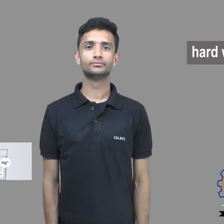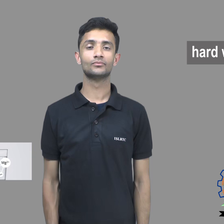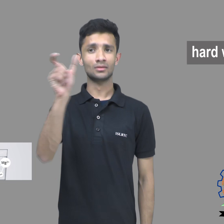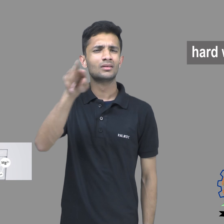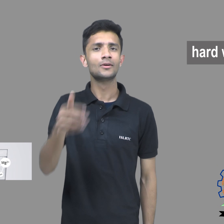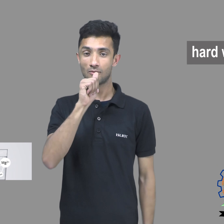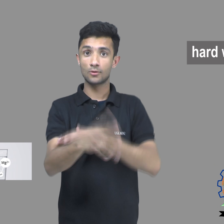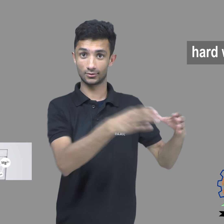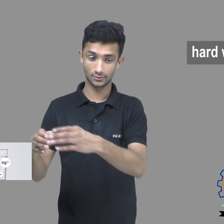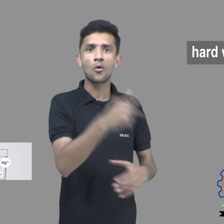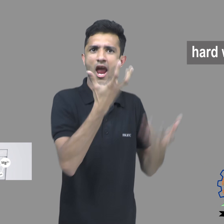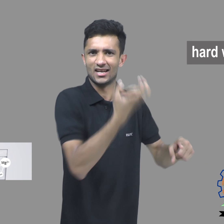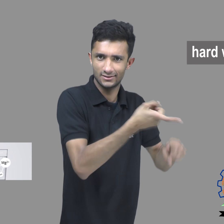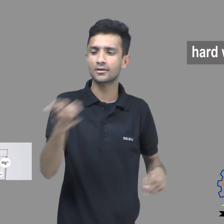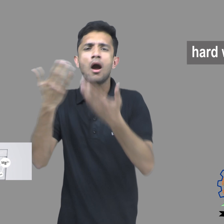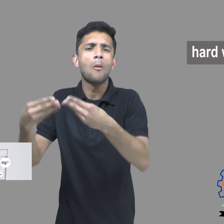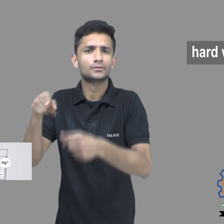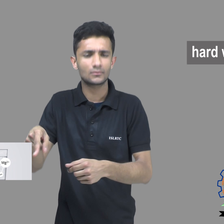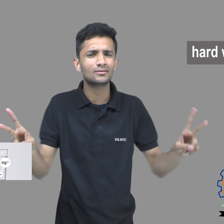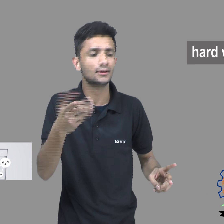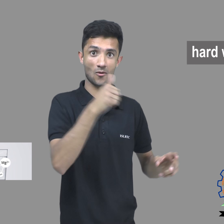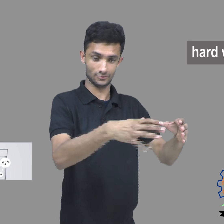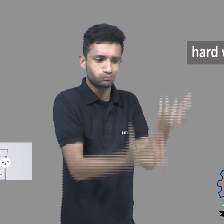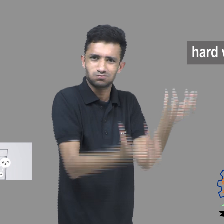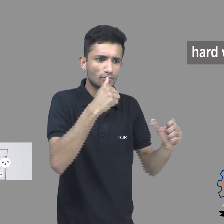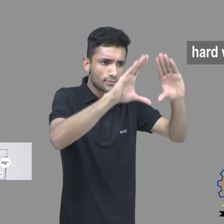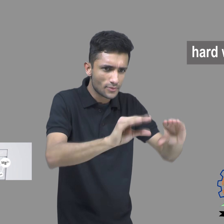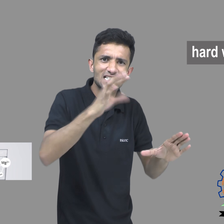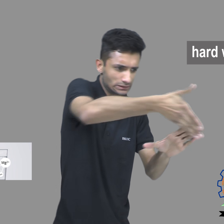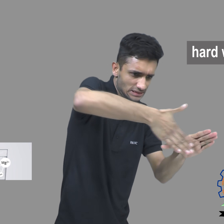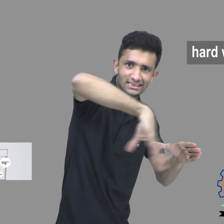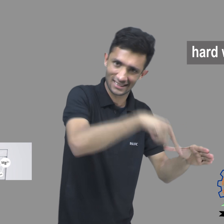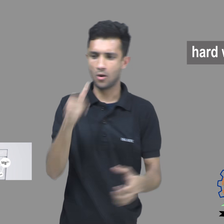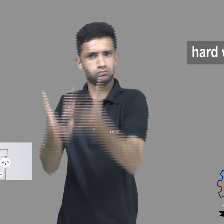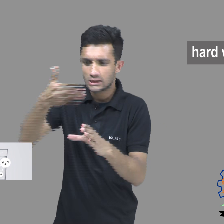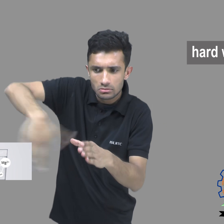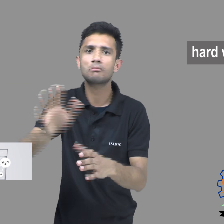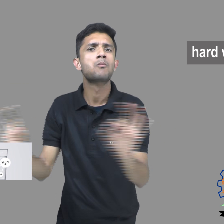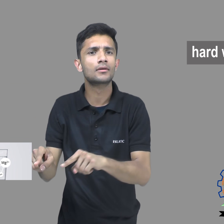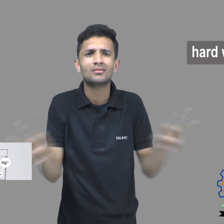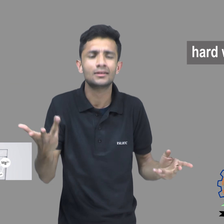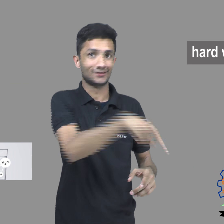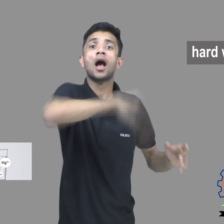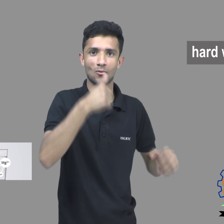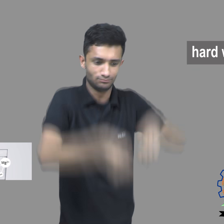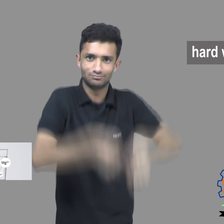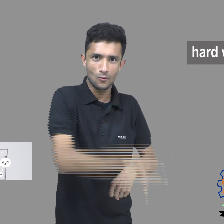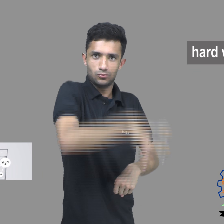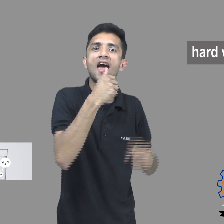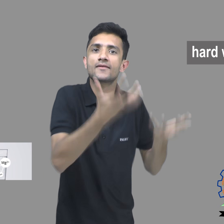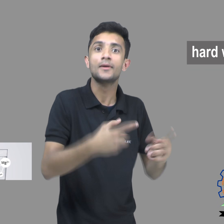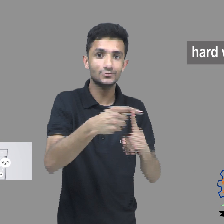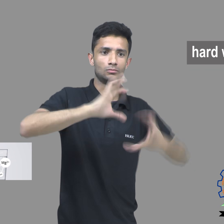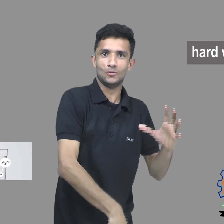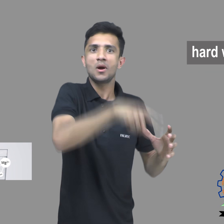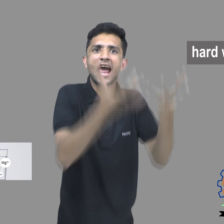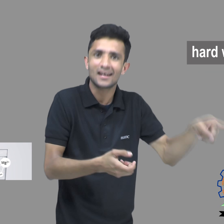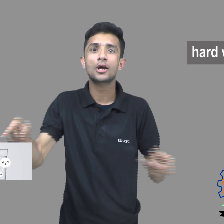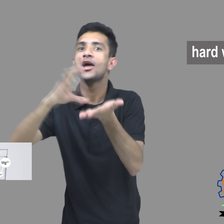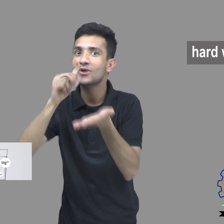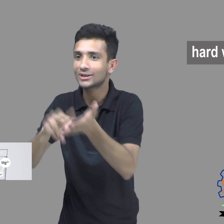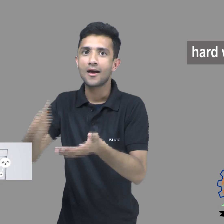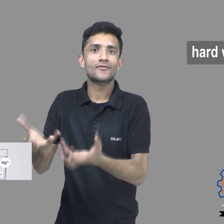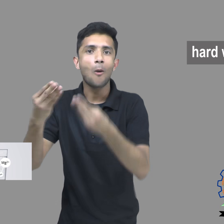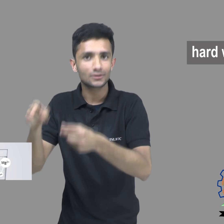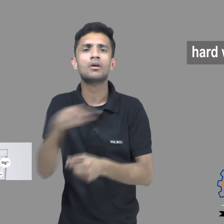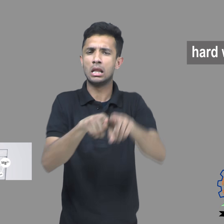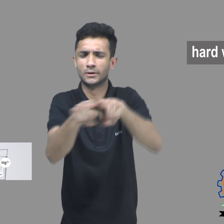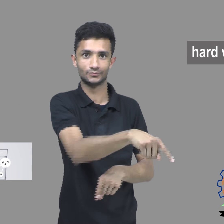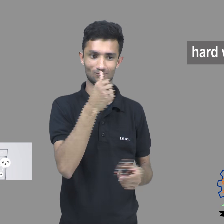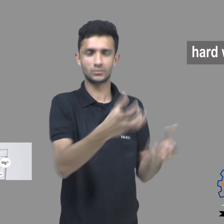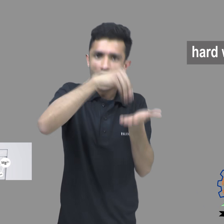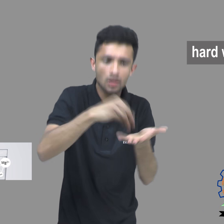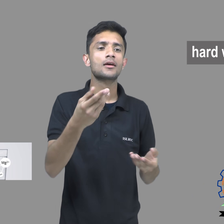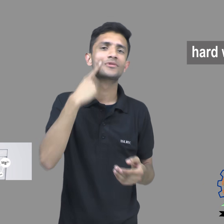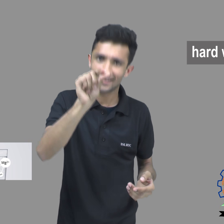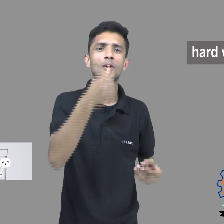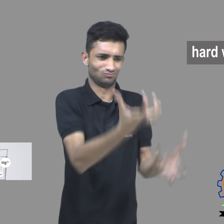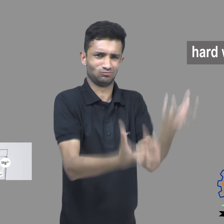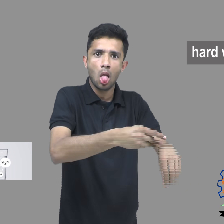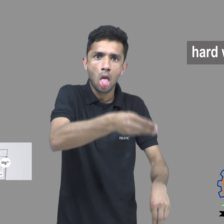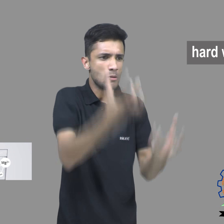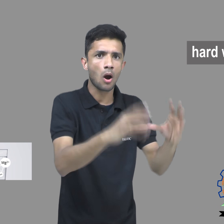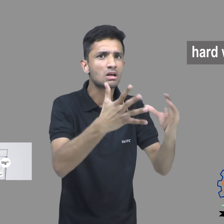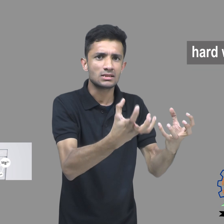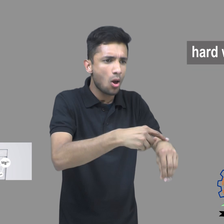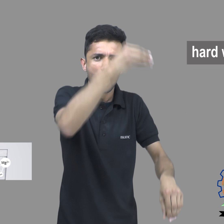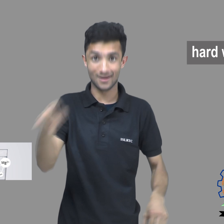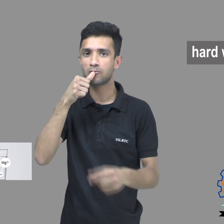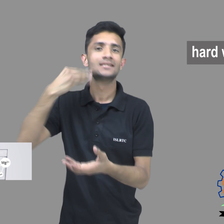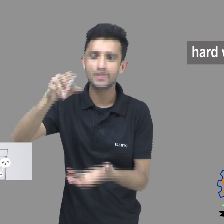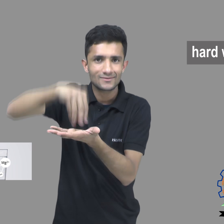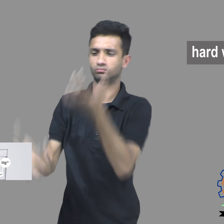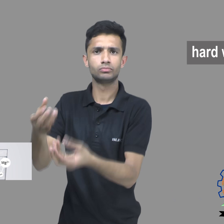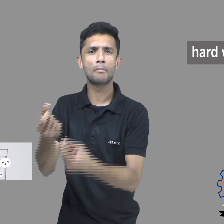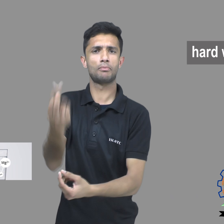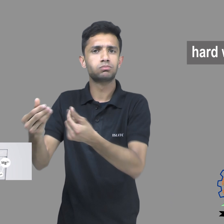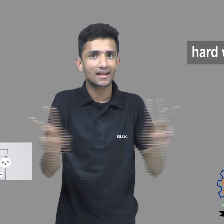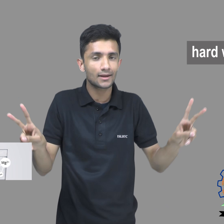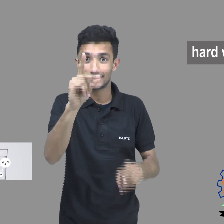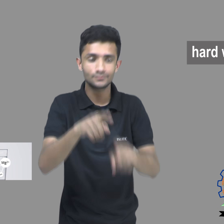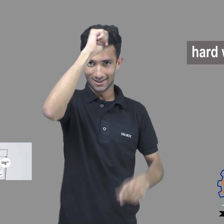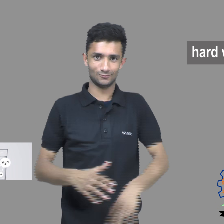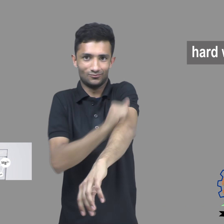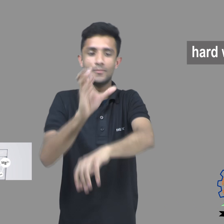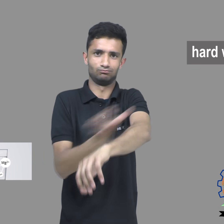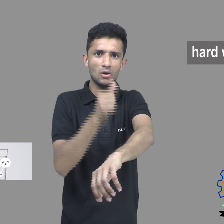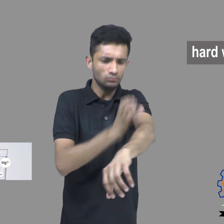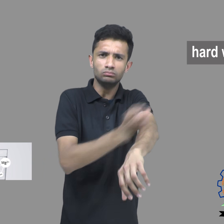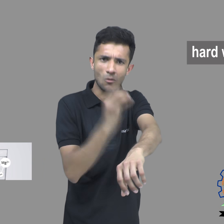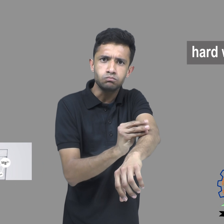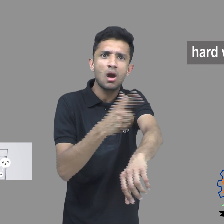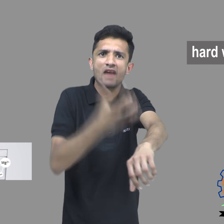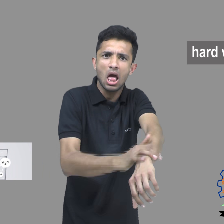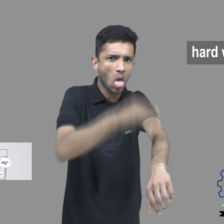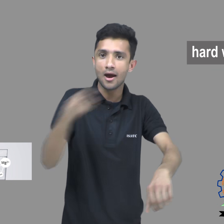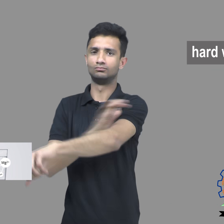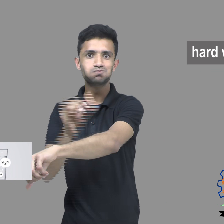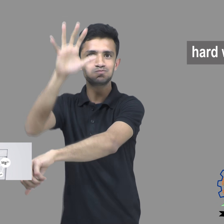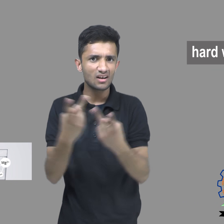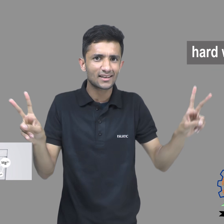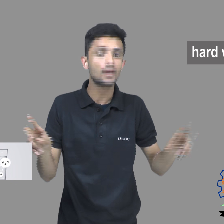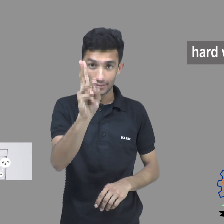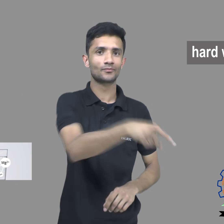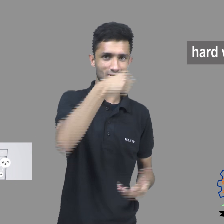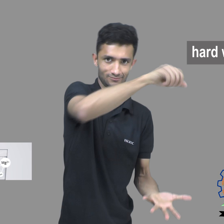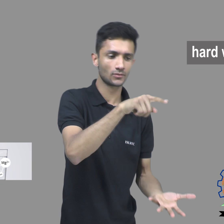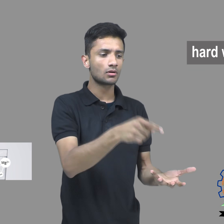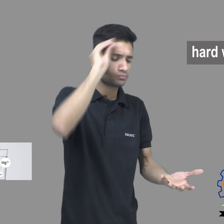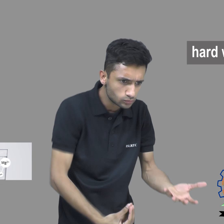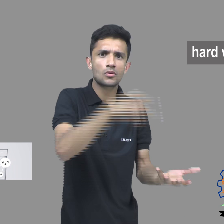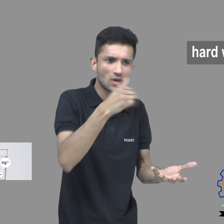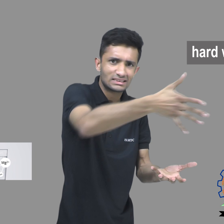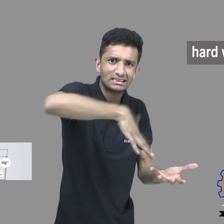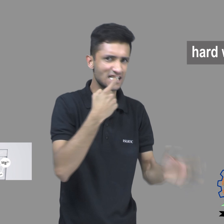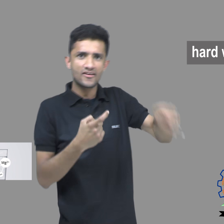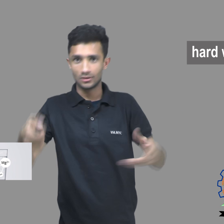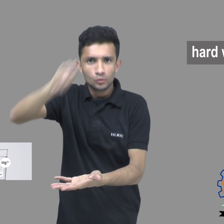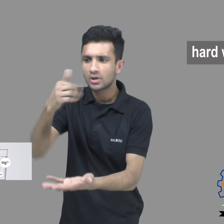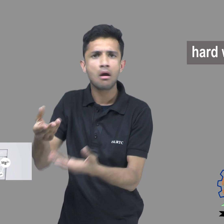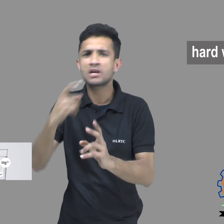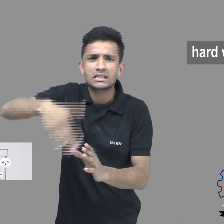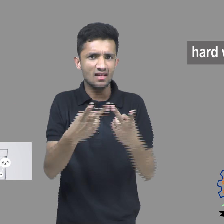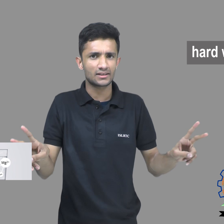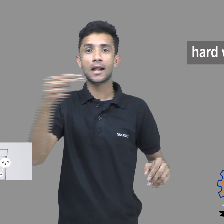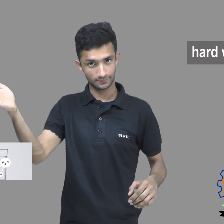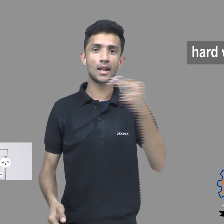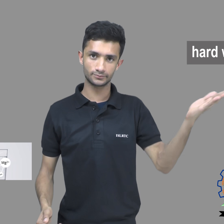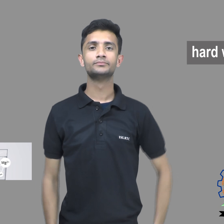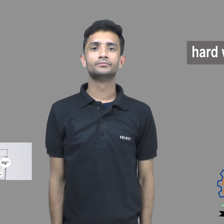Hard Water and Soft Water